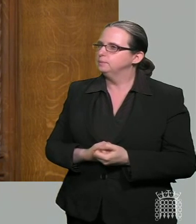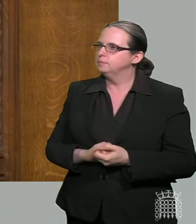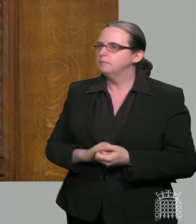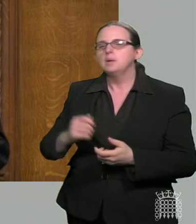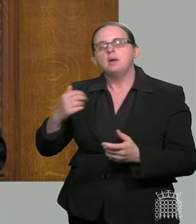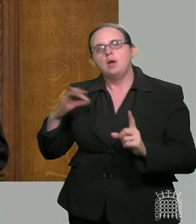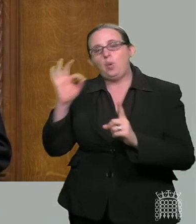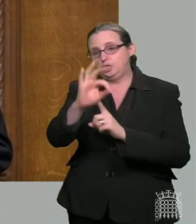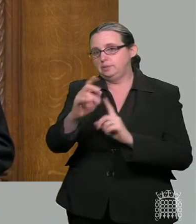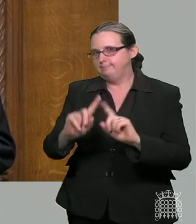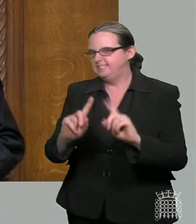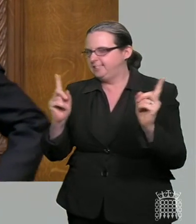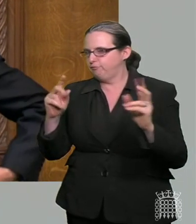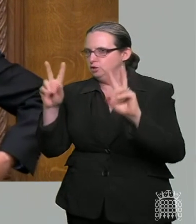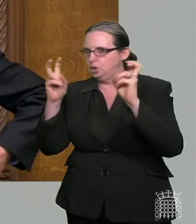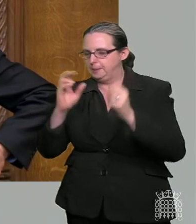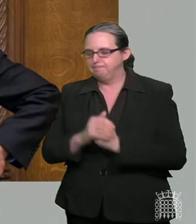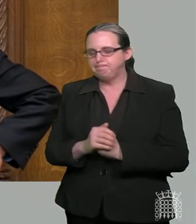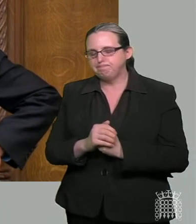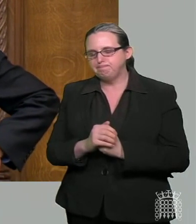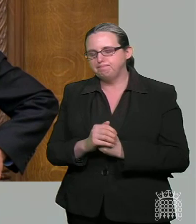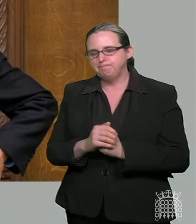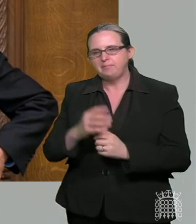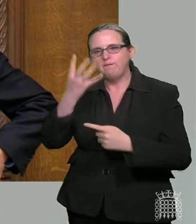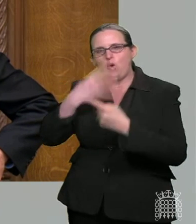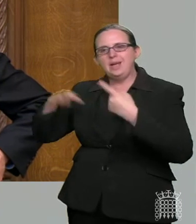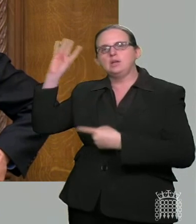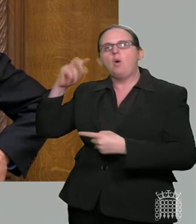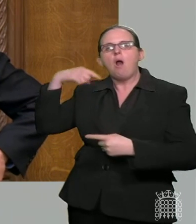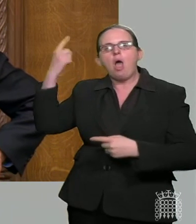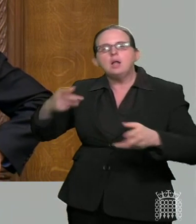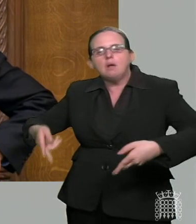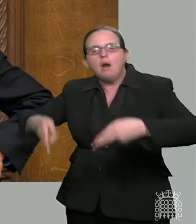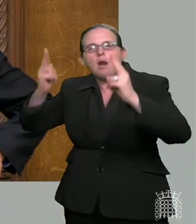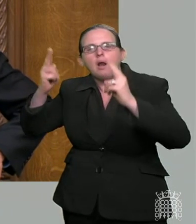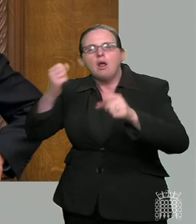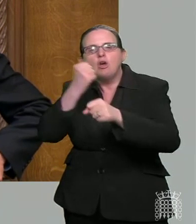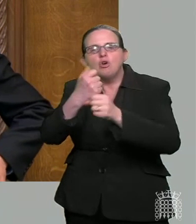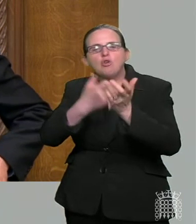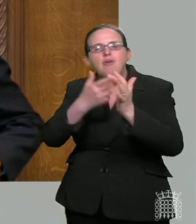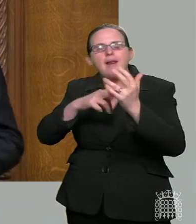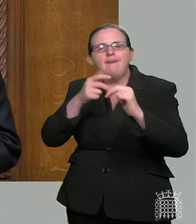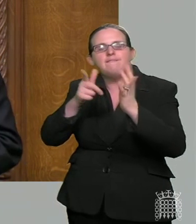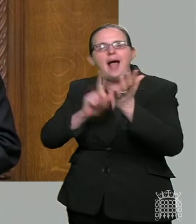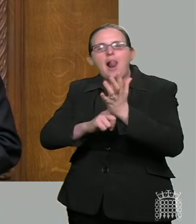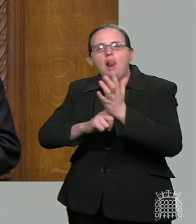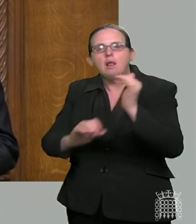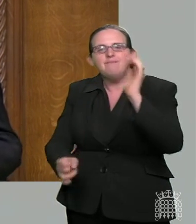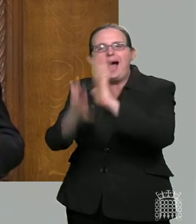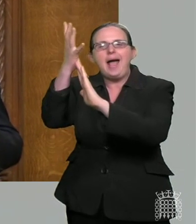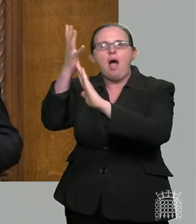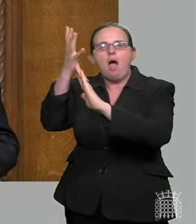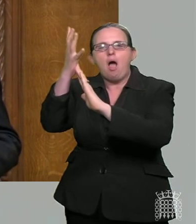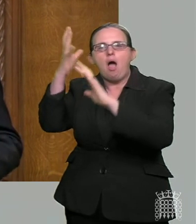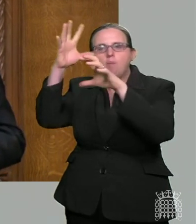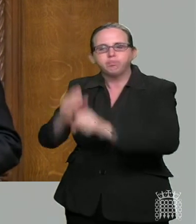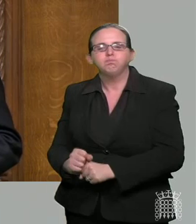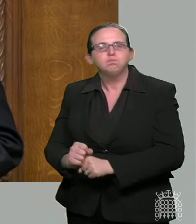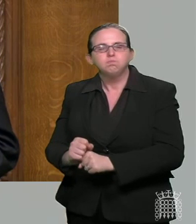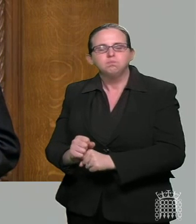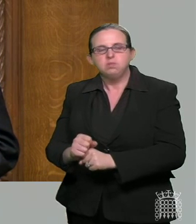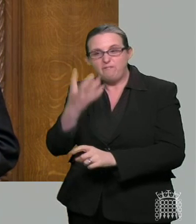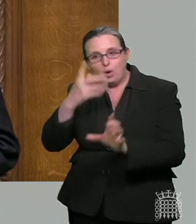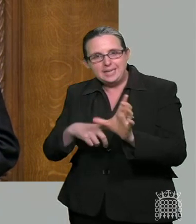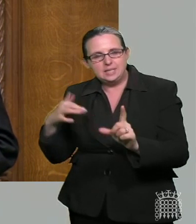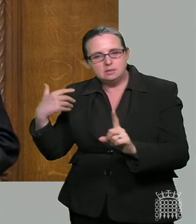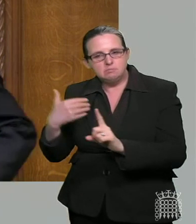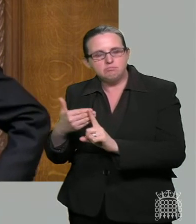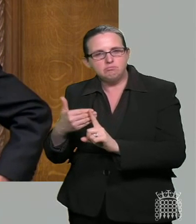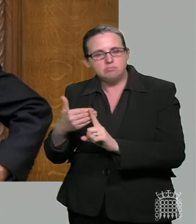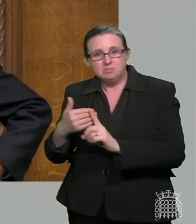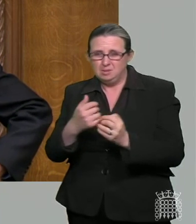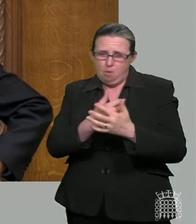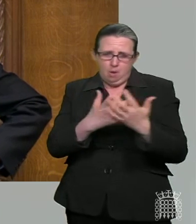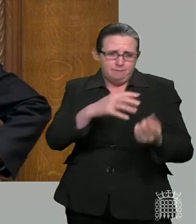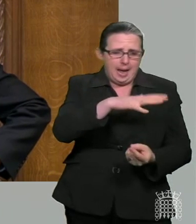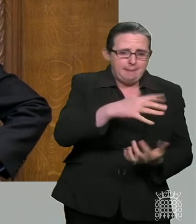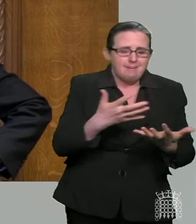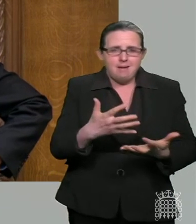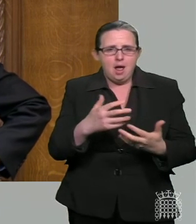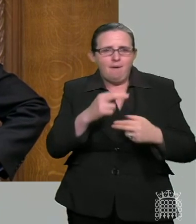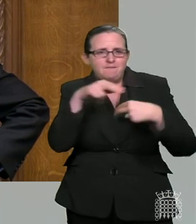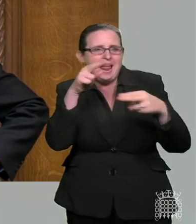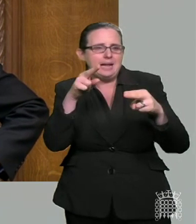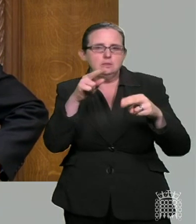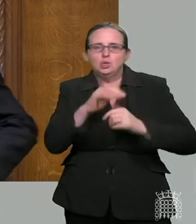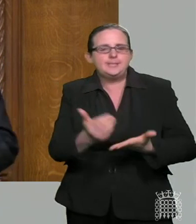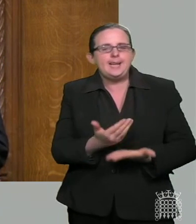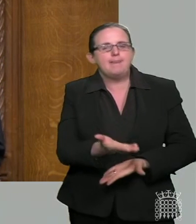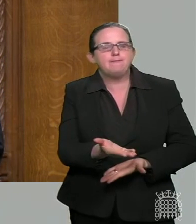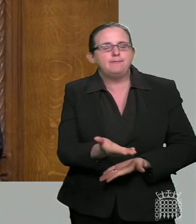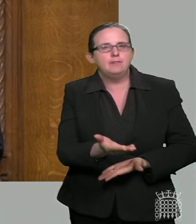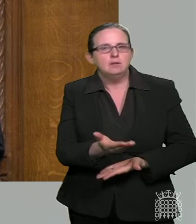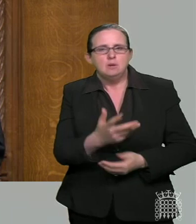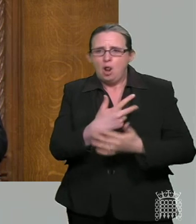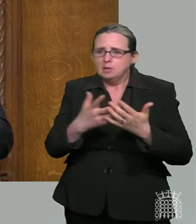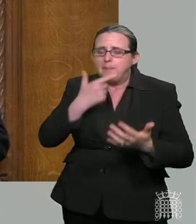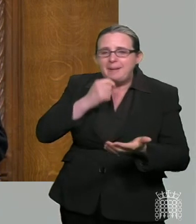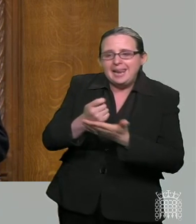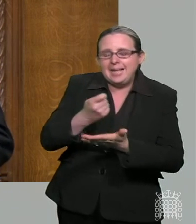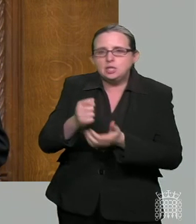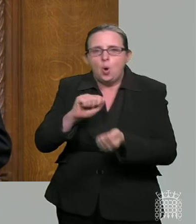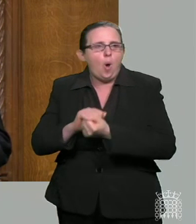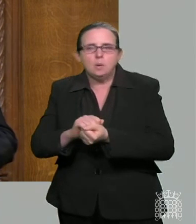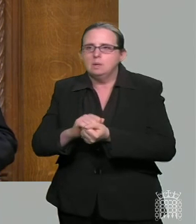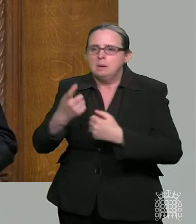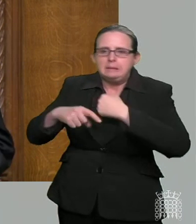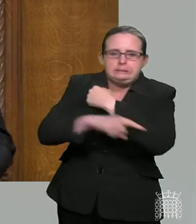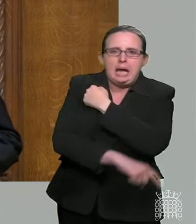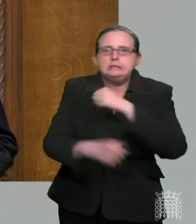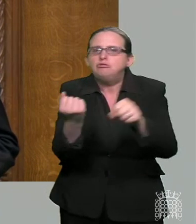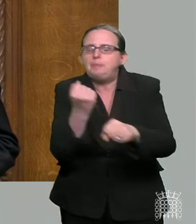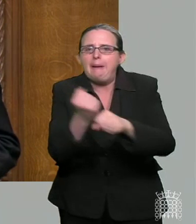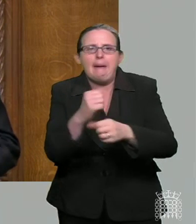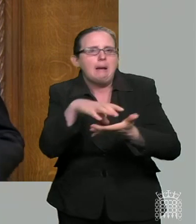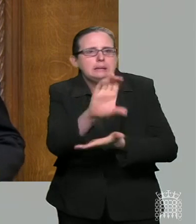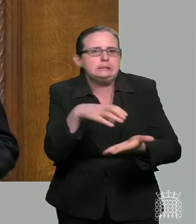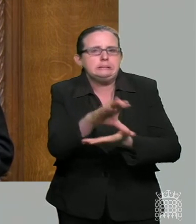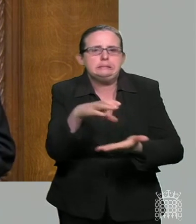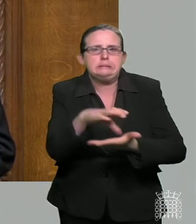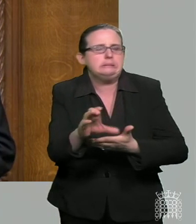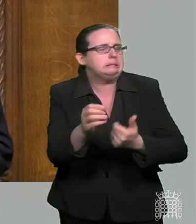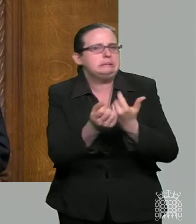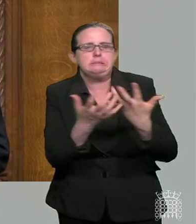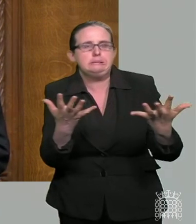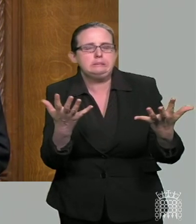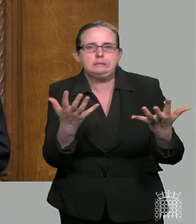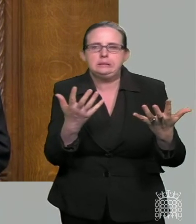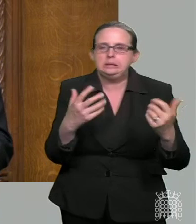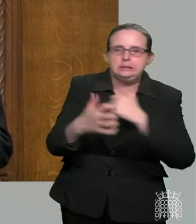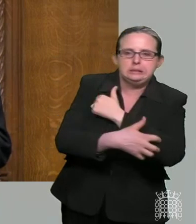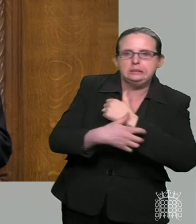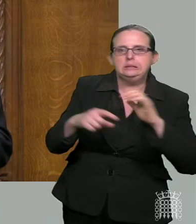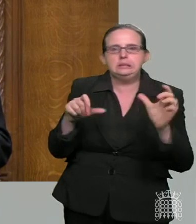It is nearly four years since the Grenfell Tower tragedy claimed some 72 lives, yet hundreds of thousands of families still live in unsafe, unsellable homes, and many leaseholders face crippling debts, through no fault of their own—Trident Point, Pearmain House and Amber Court are all in my constituency.